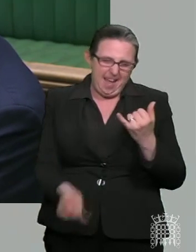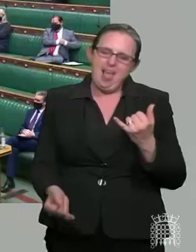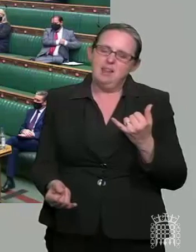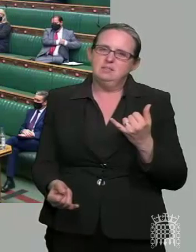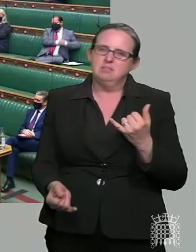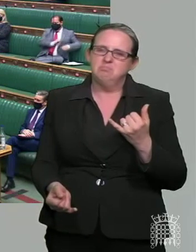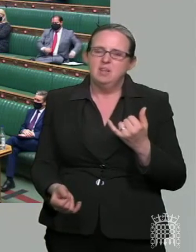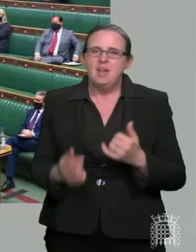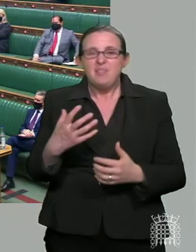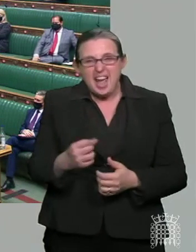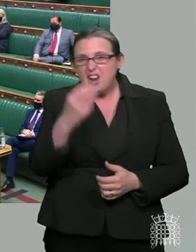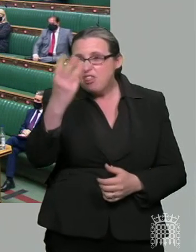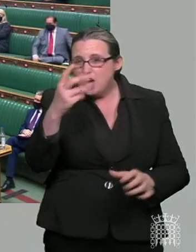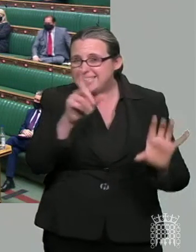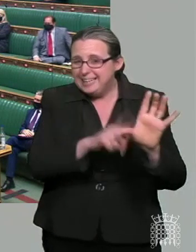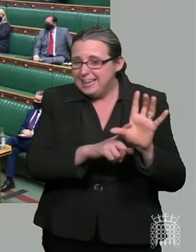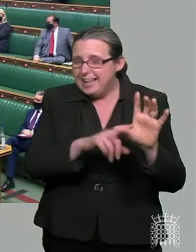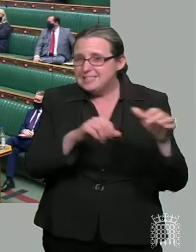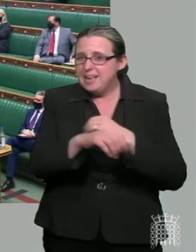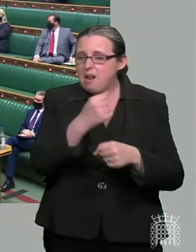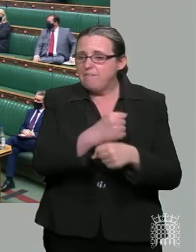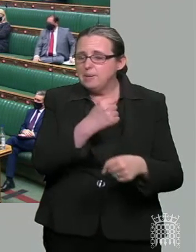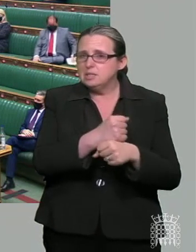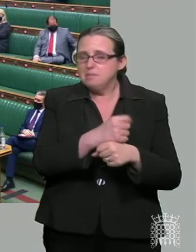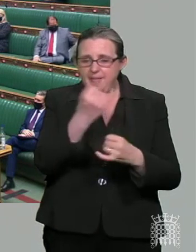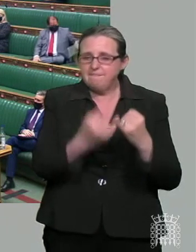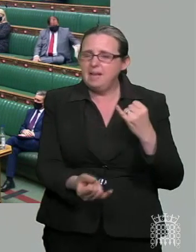They had 13 years—13 years—in government.